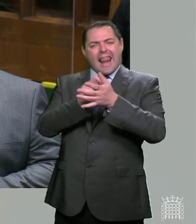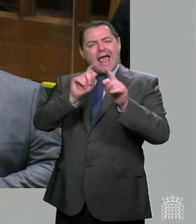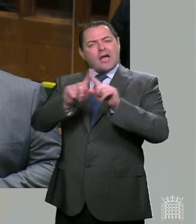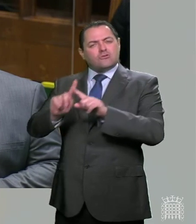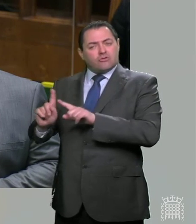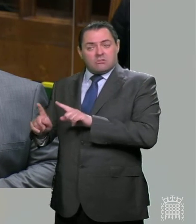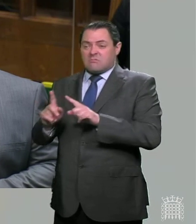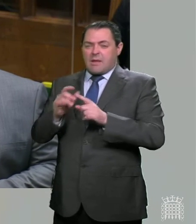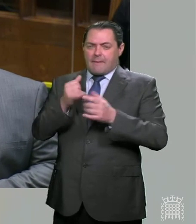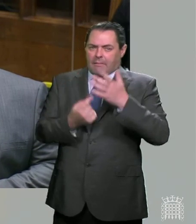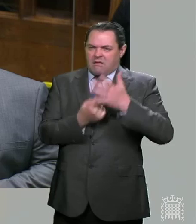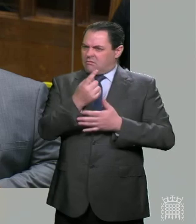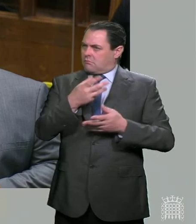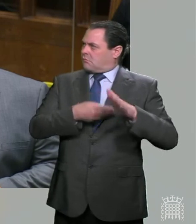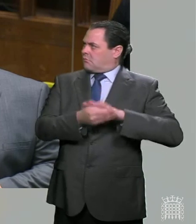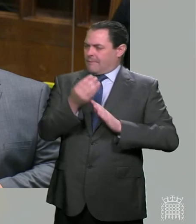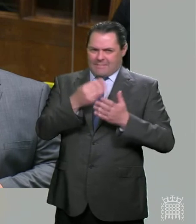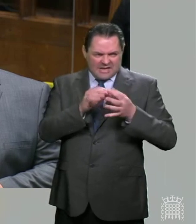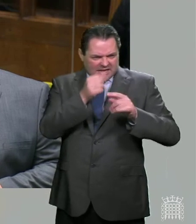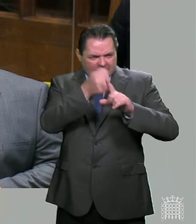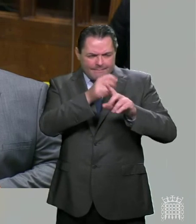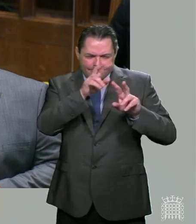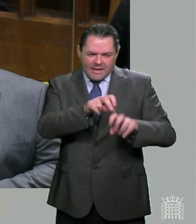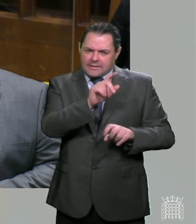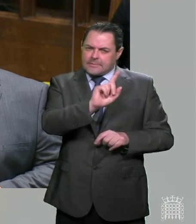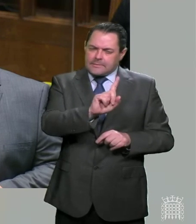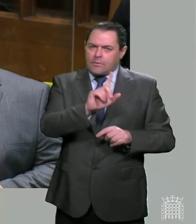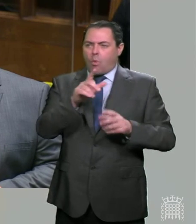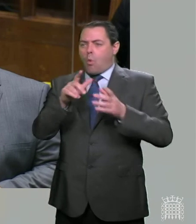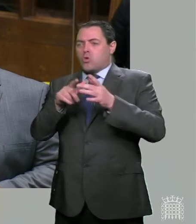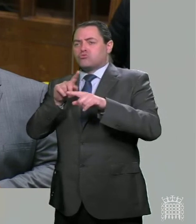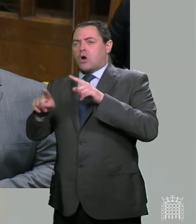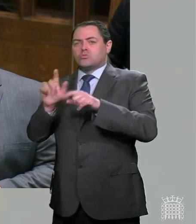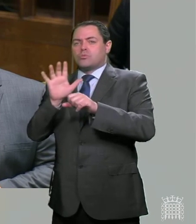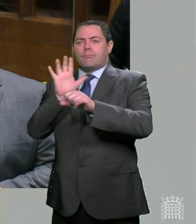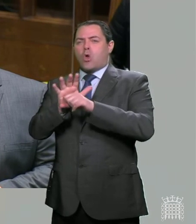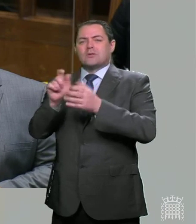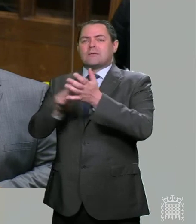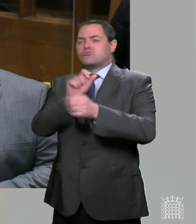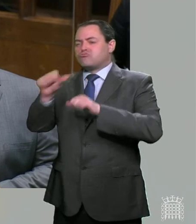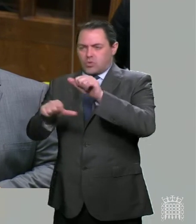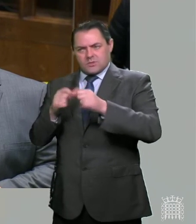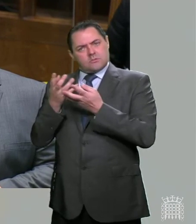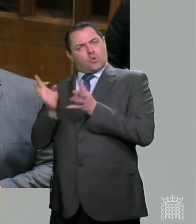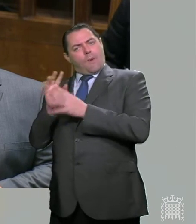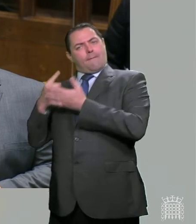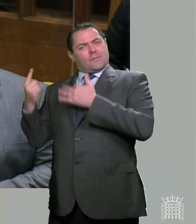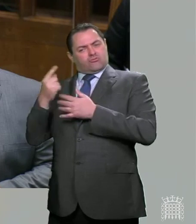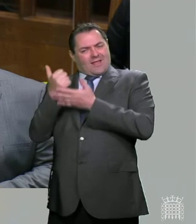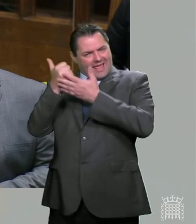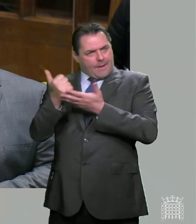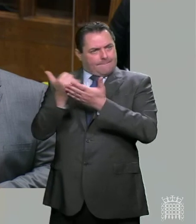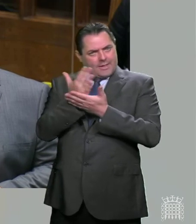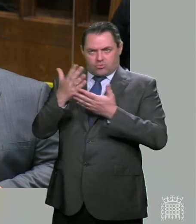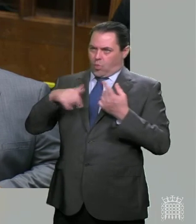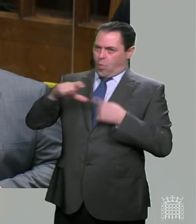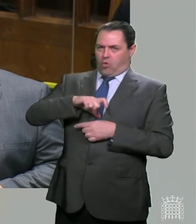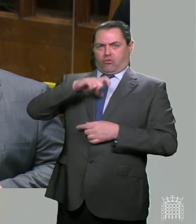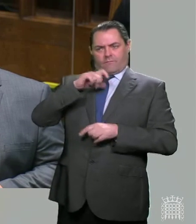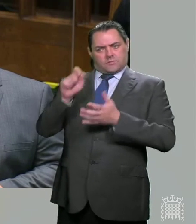Whether it is investigating dark money or attempts to undermine our democracy, its role is critical to ensure public confidence in our democratic processes.